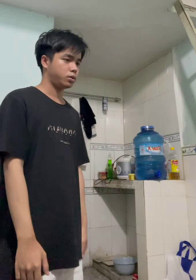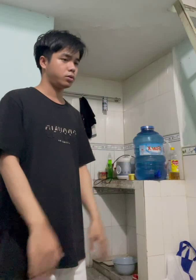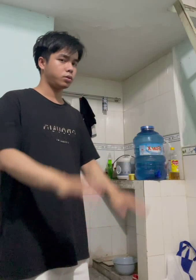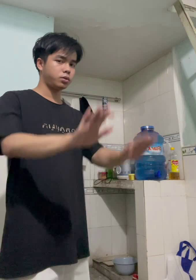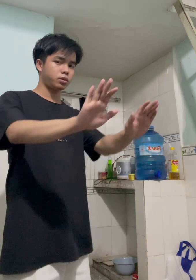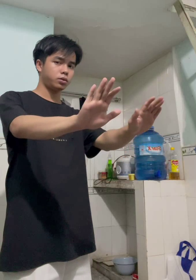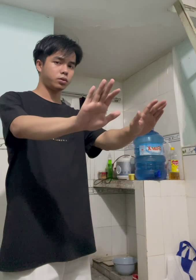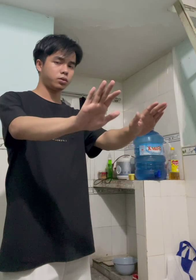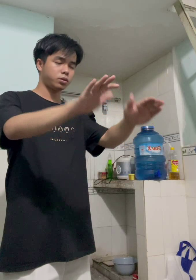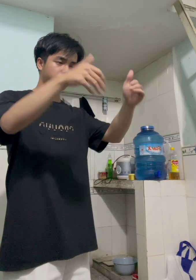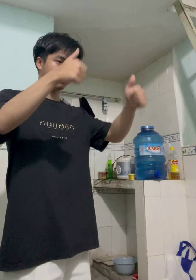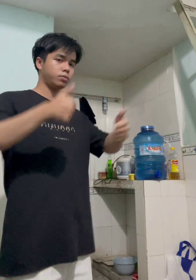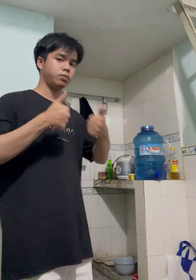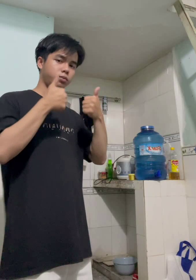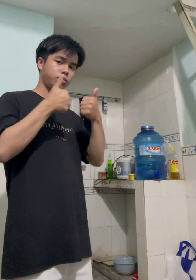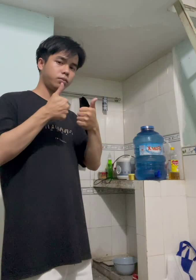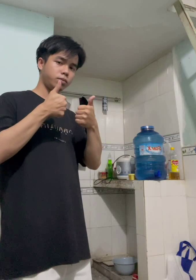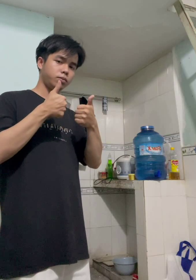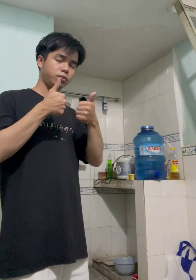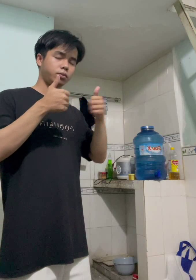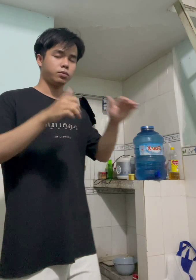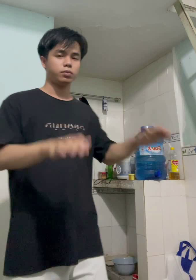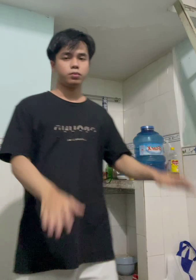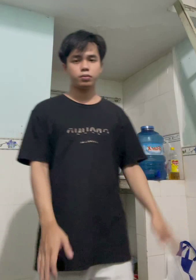tuyet voi